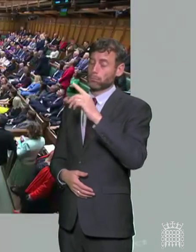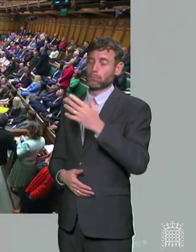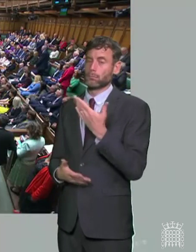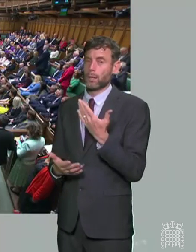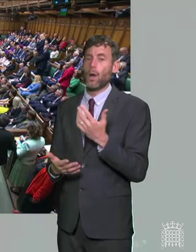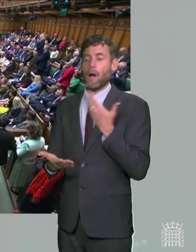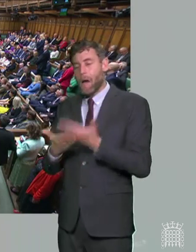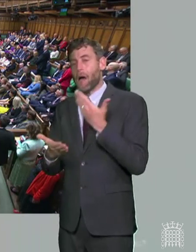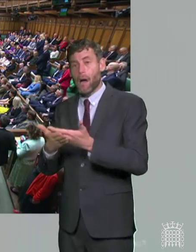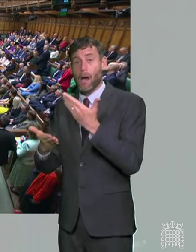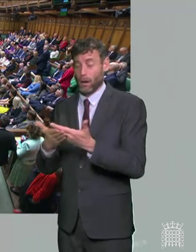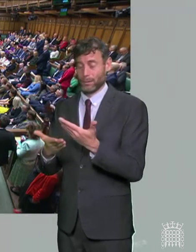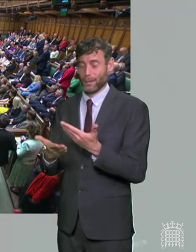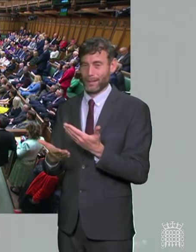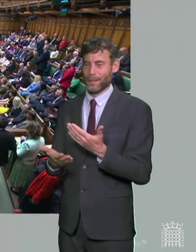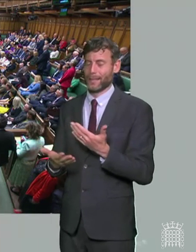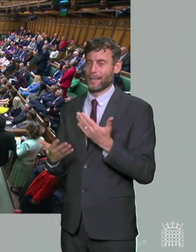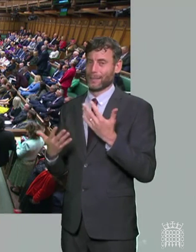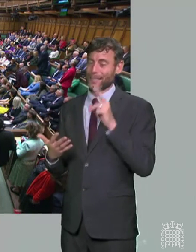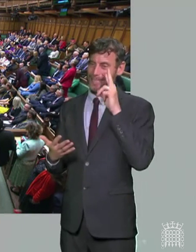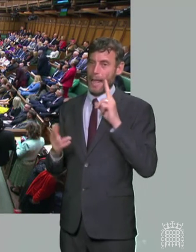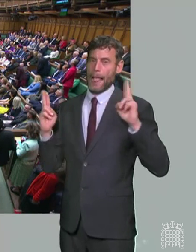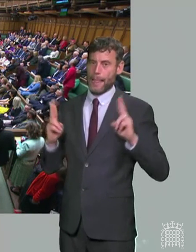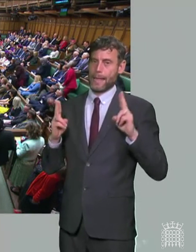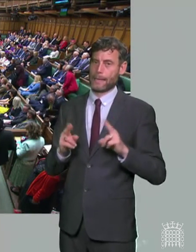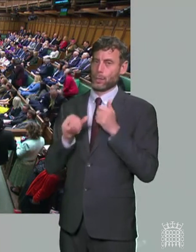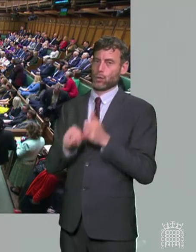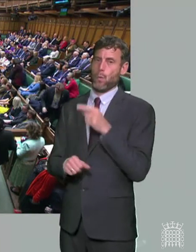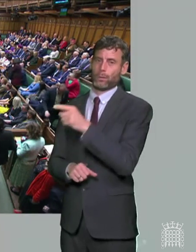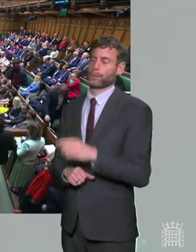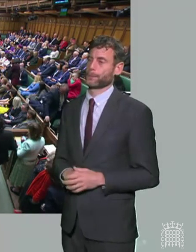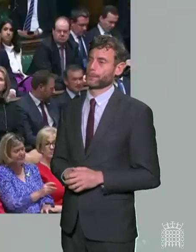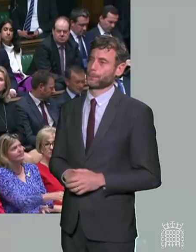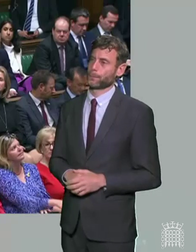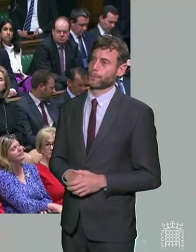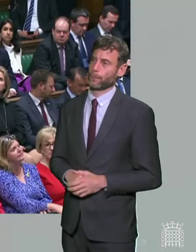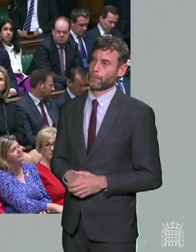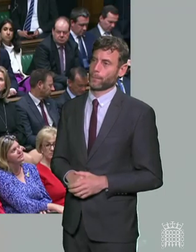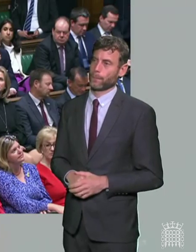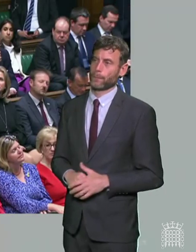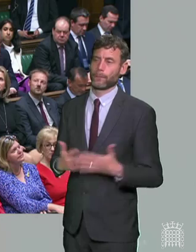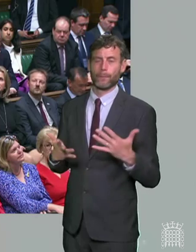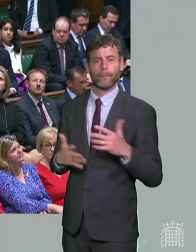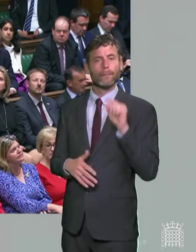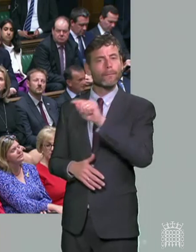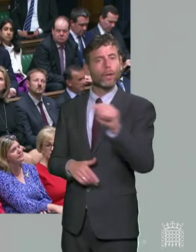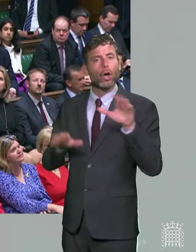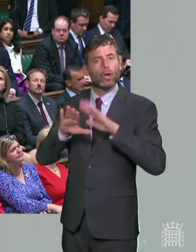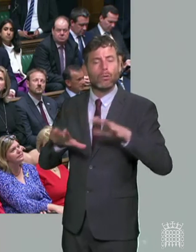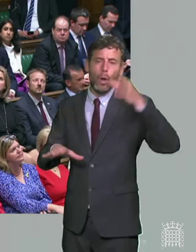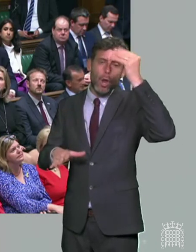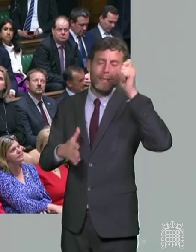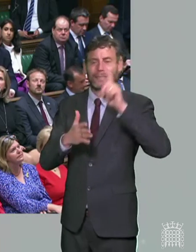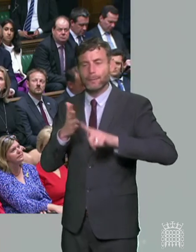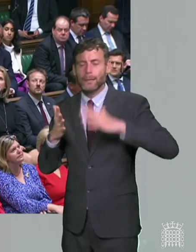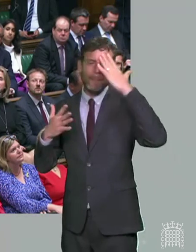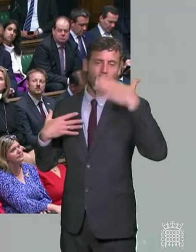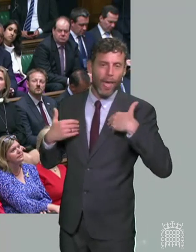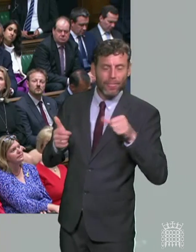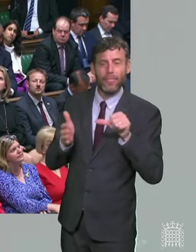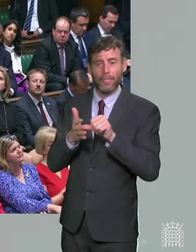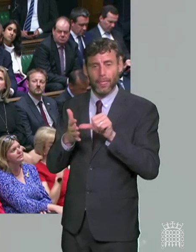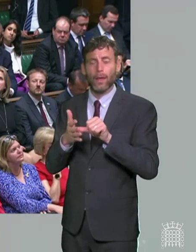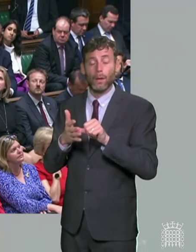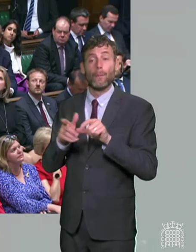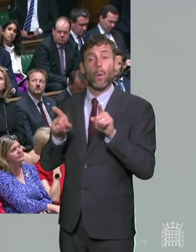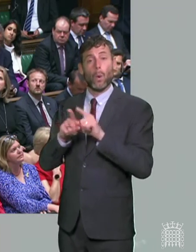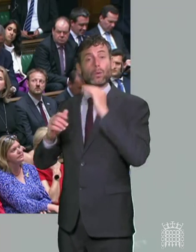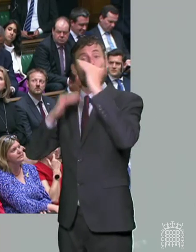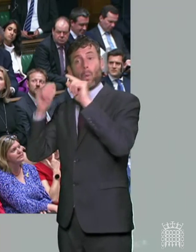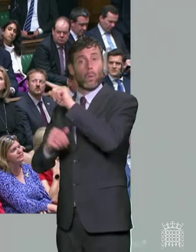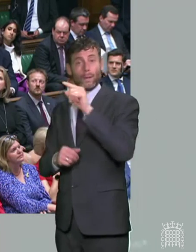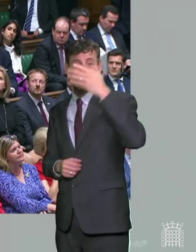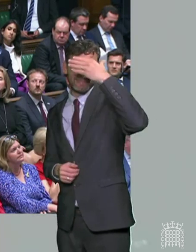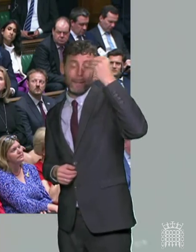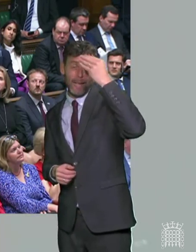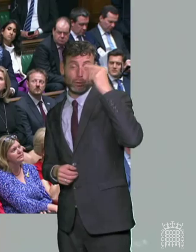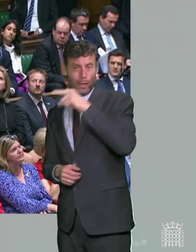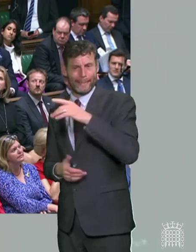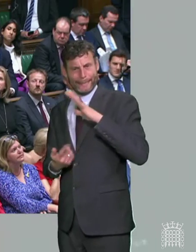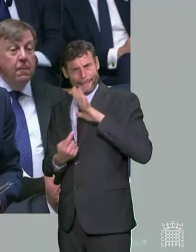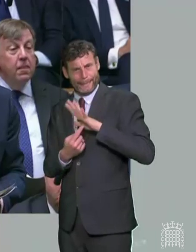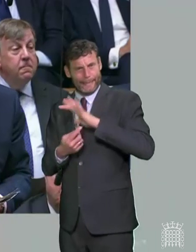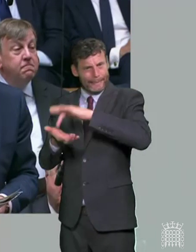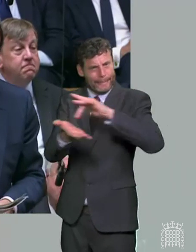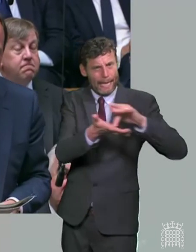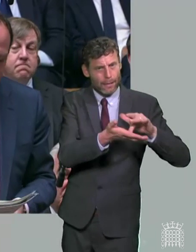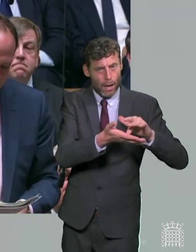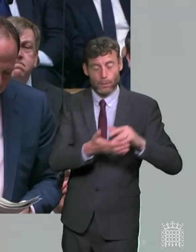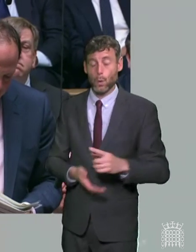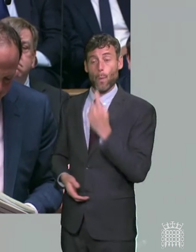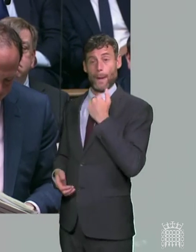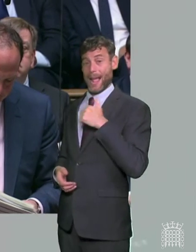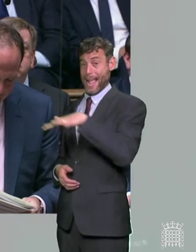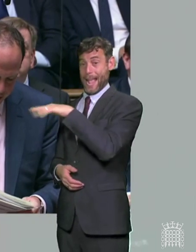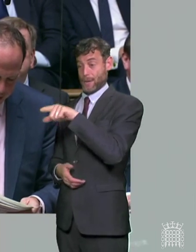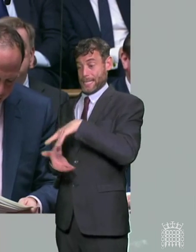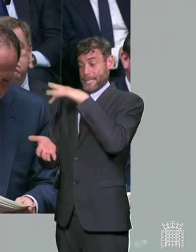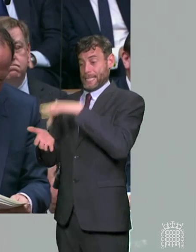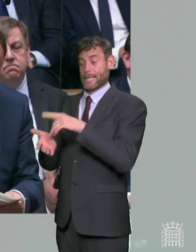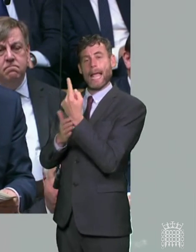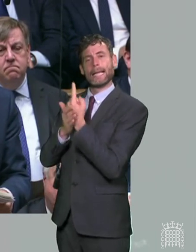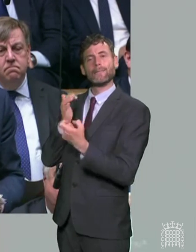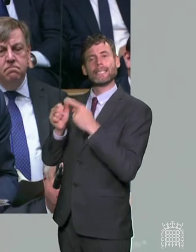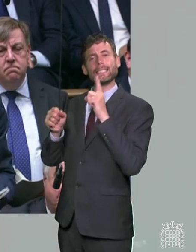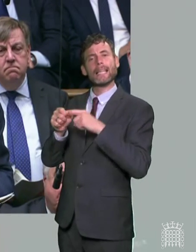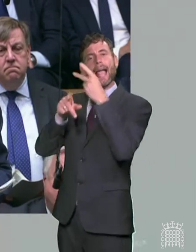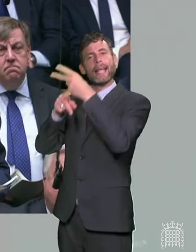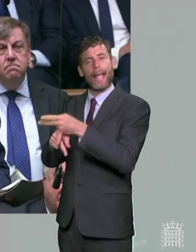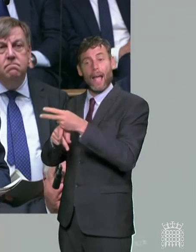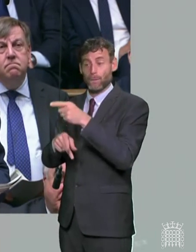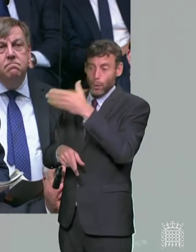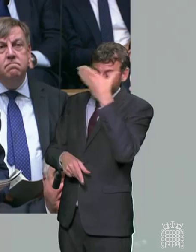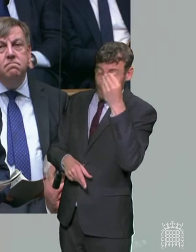Last week, the Princes Centre in Princes Risborough, which supports adults with a variety of mental health challenges, learning disabilities and conditions such as dementia, celebrated 10 years as an independent daycare provider.